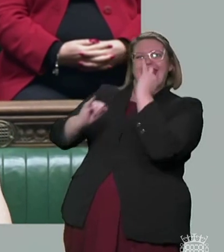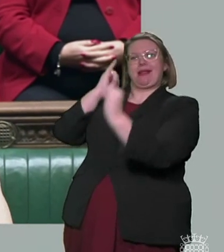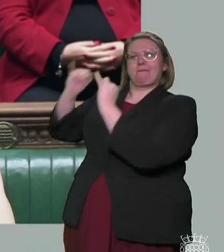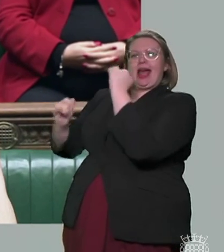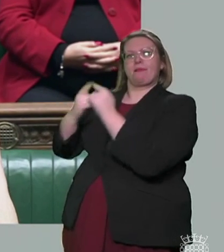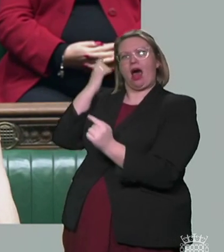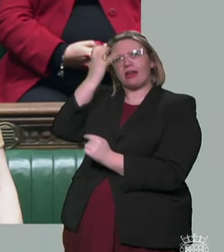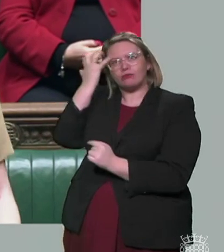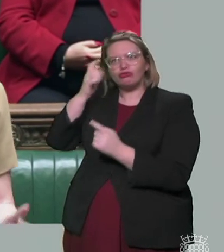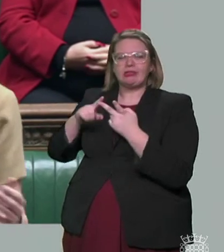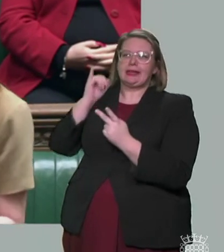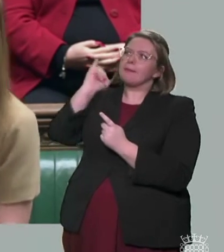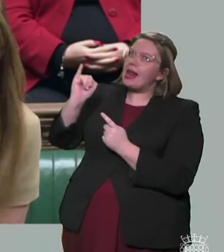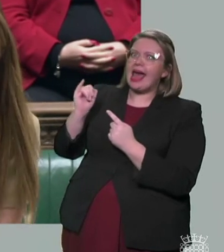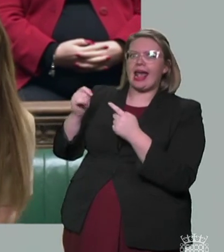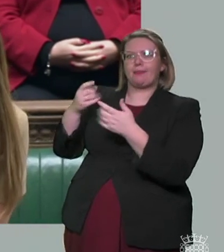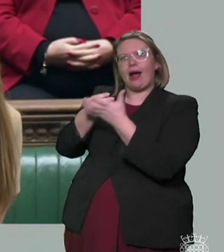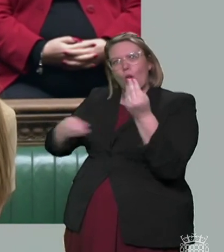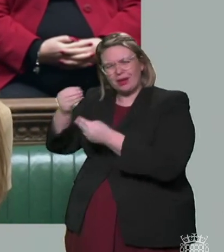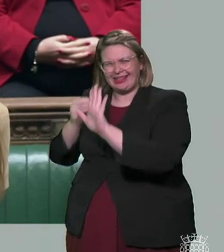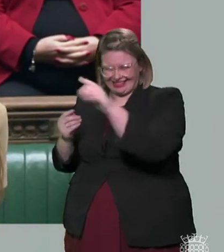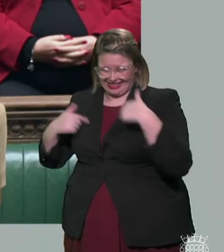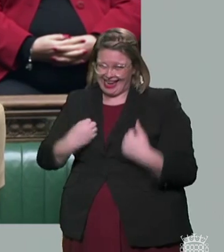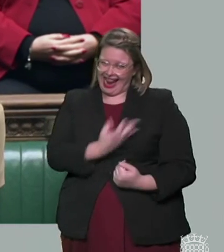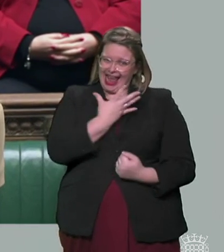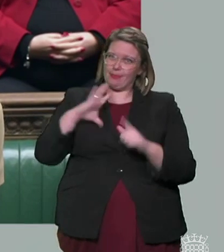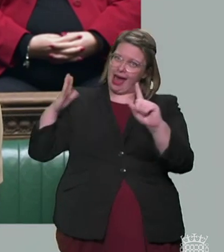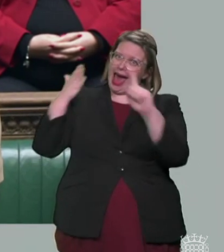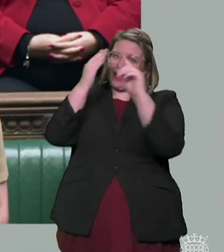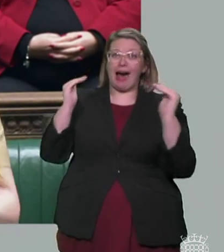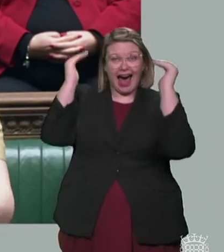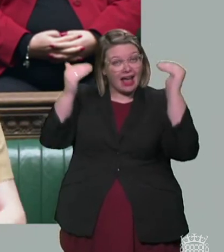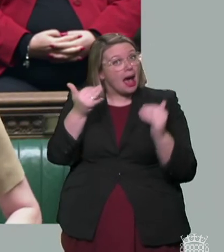He blames the global forces. He blames the markets. We are an aspirational party.